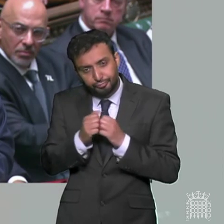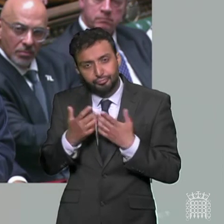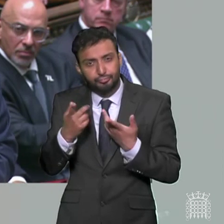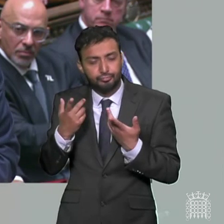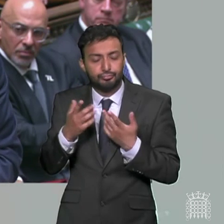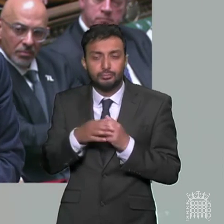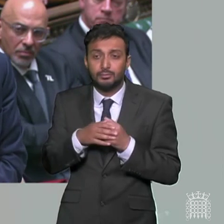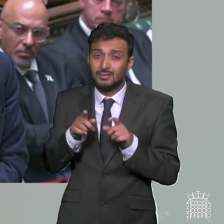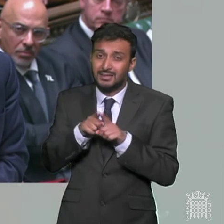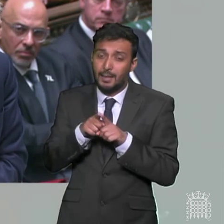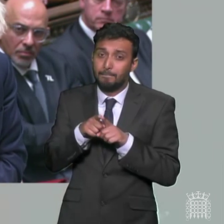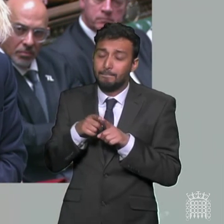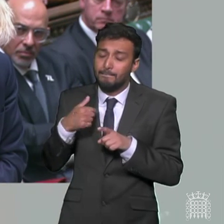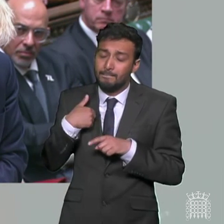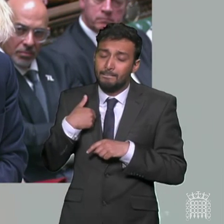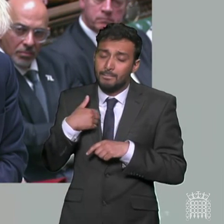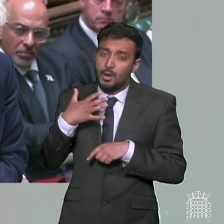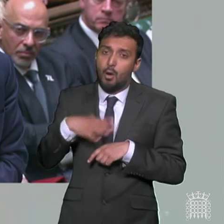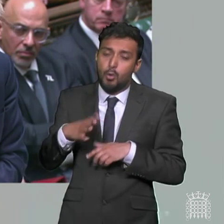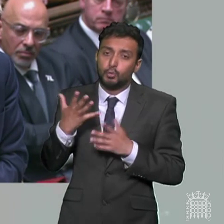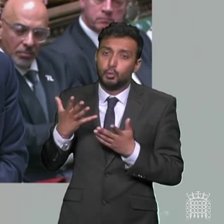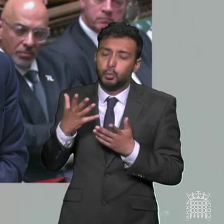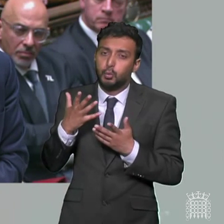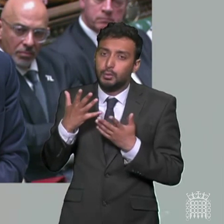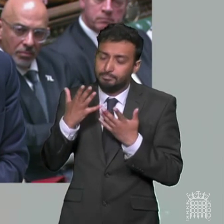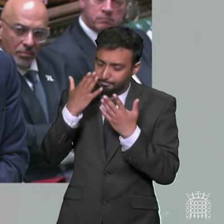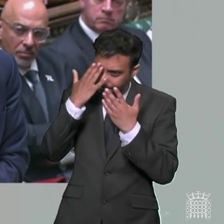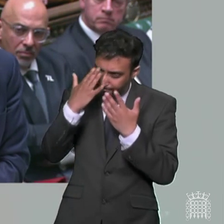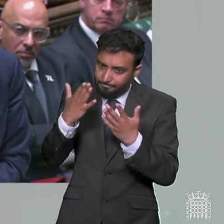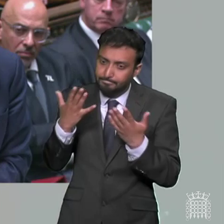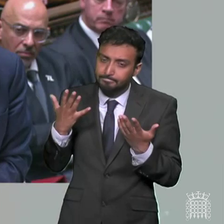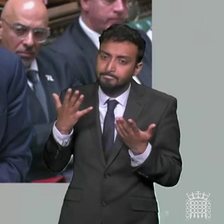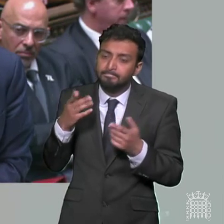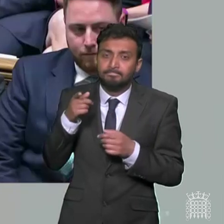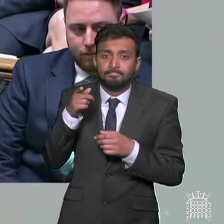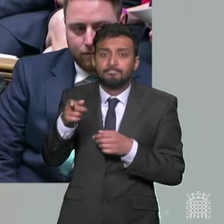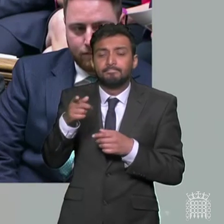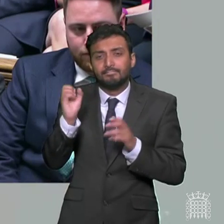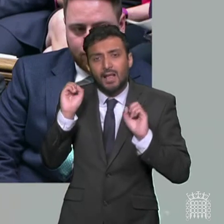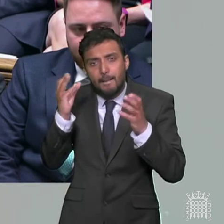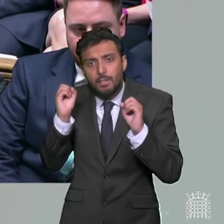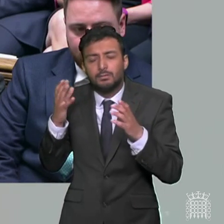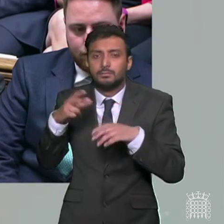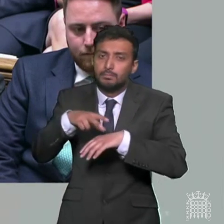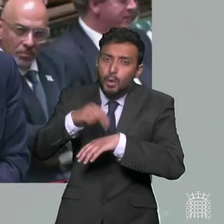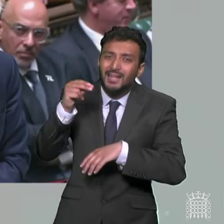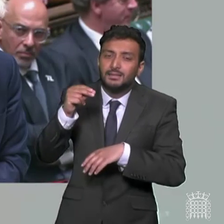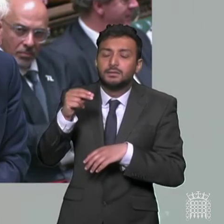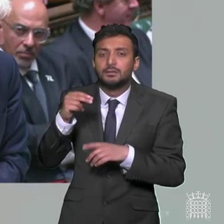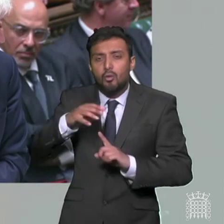I want to join him, in particular, in paying tribute to the emergency services and, of course, the teachers